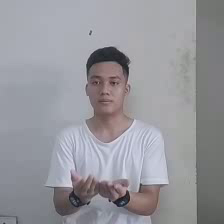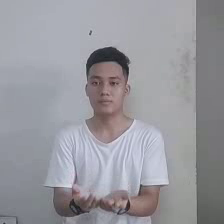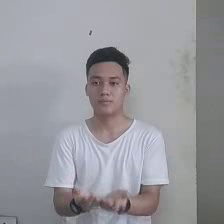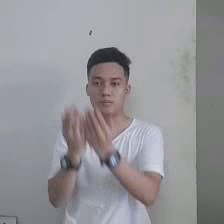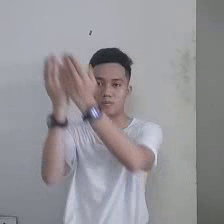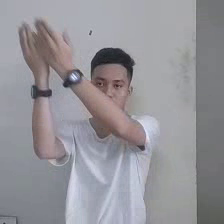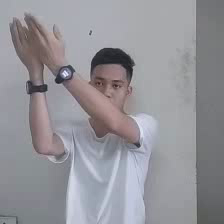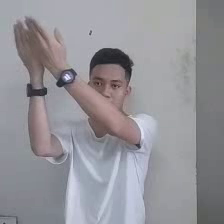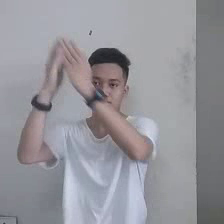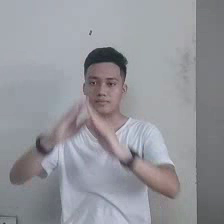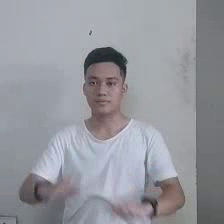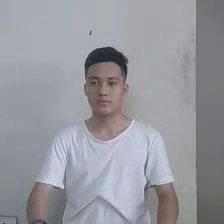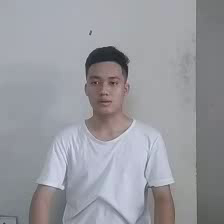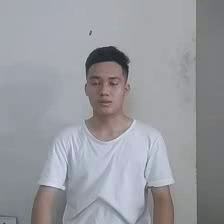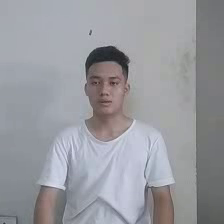Biếu tặng